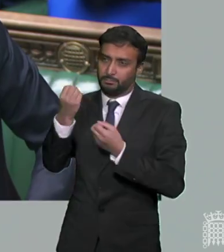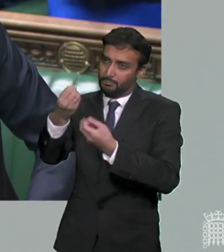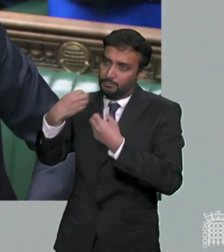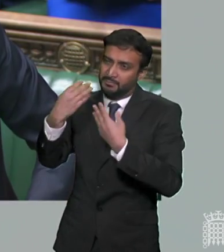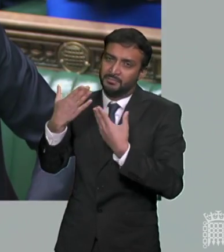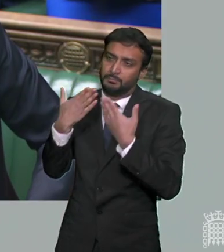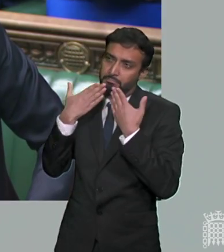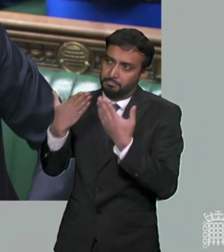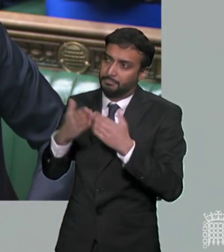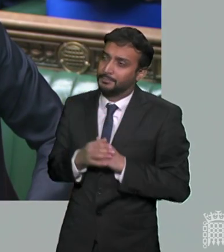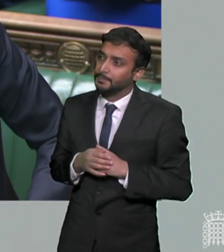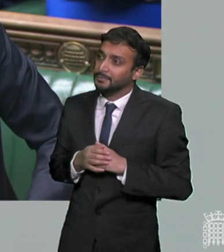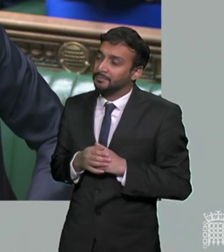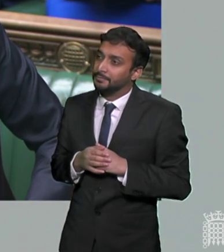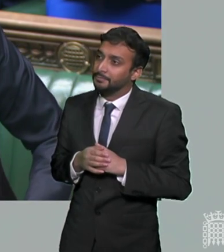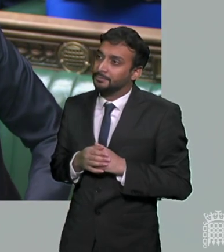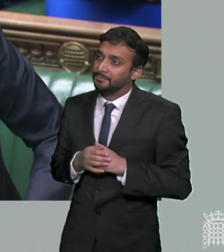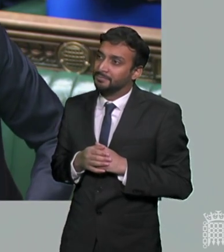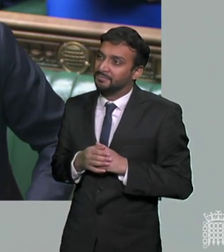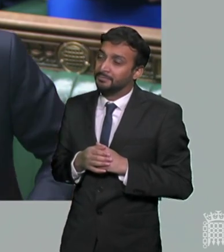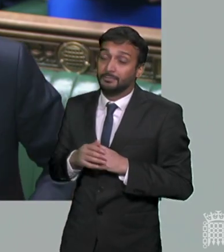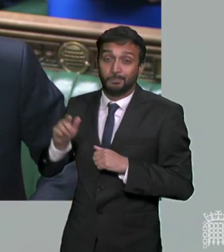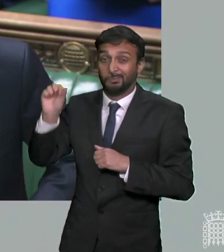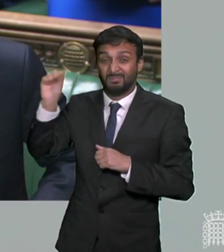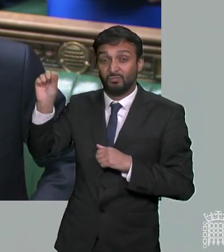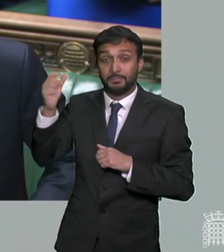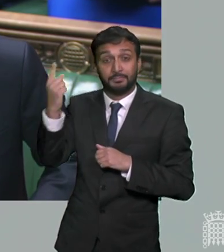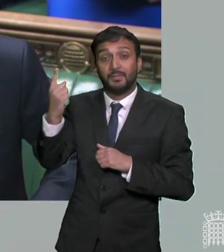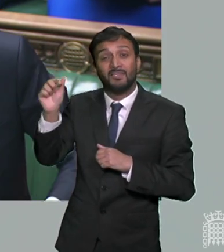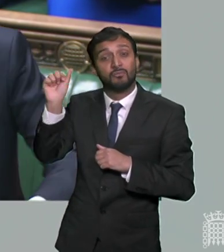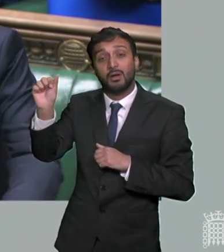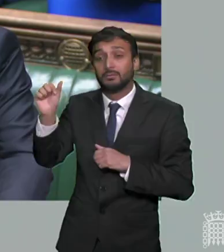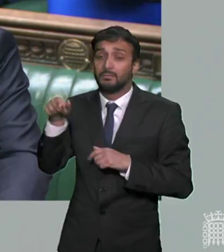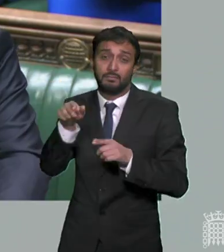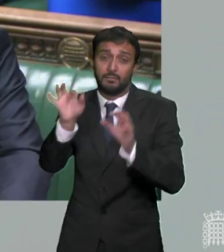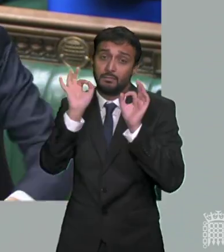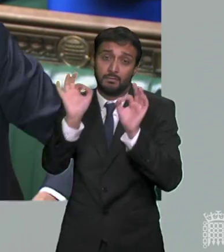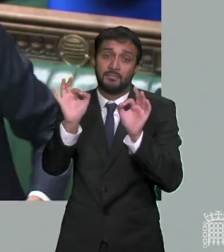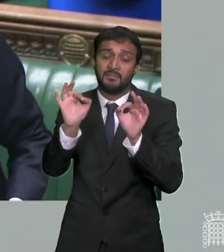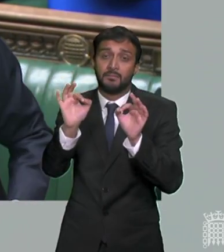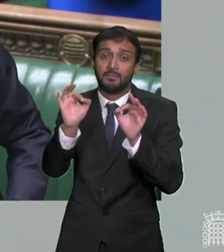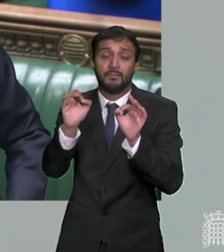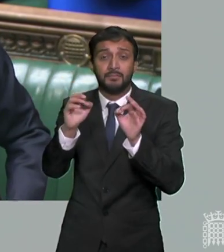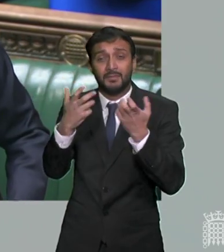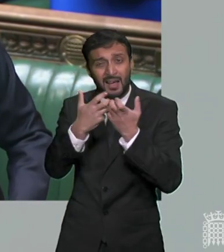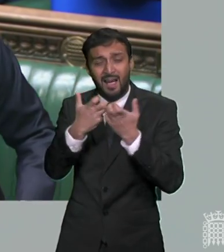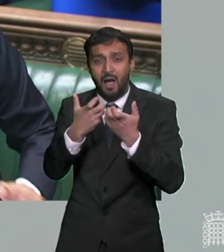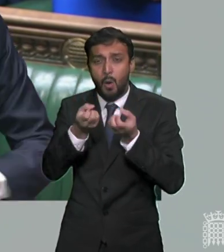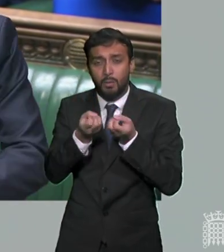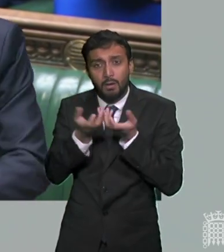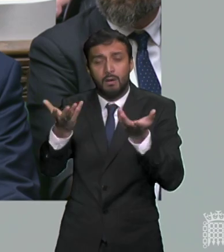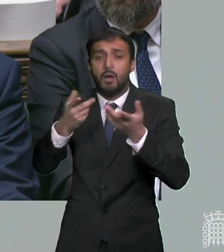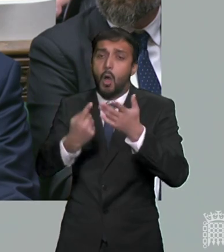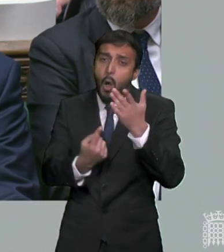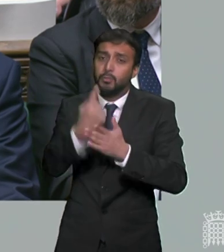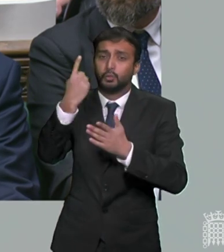He is absolutely right: there is no better way to spread opportunity around the country than by investing in our children’s future.